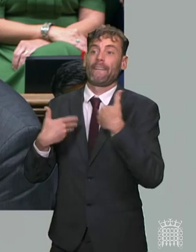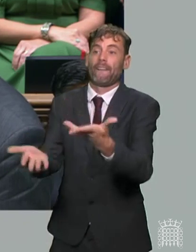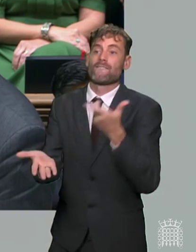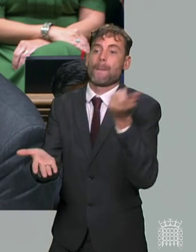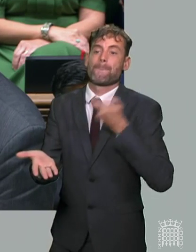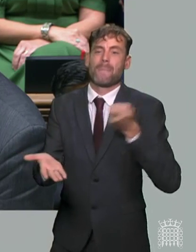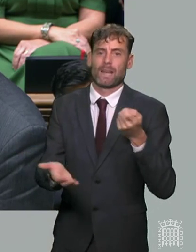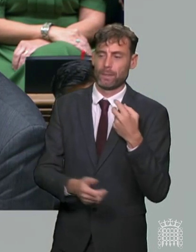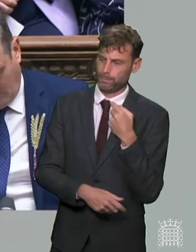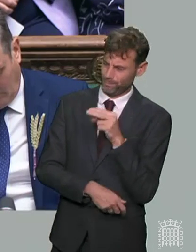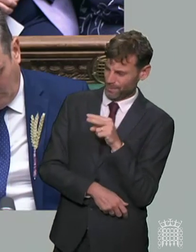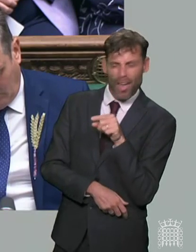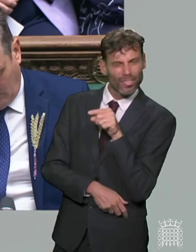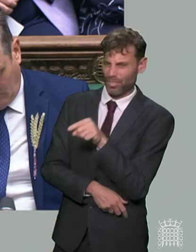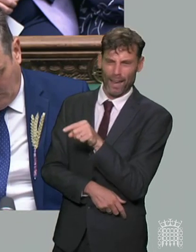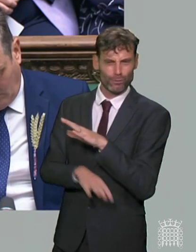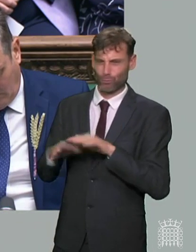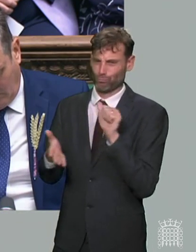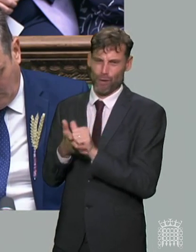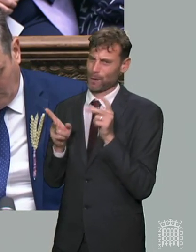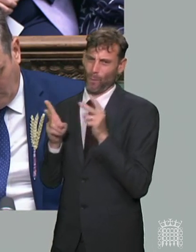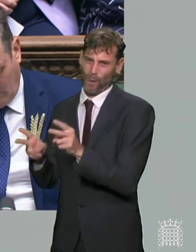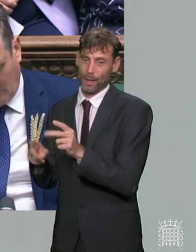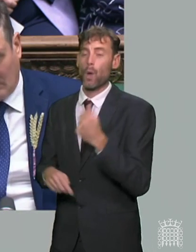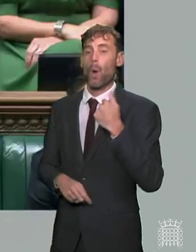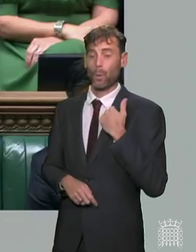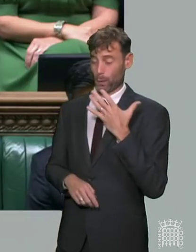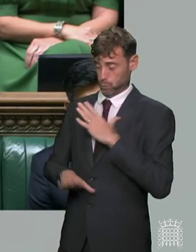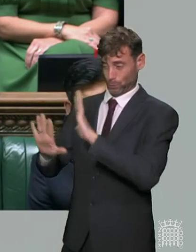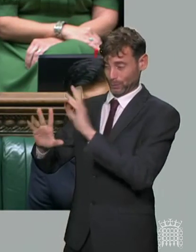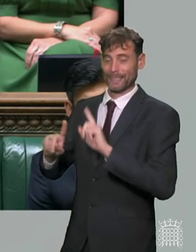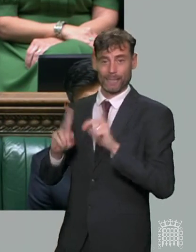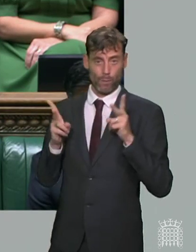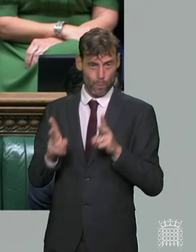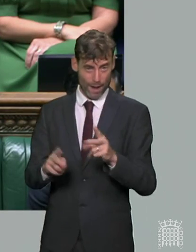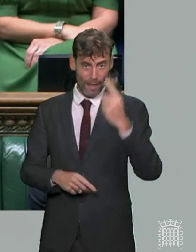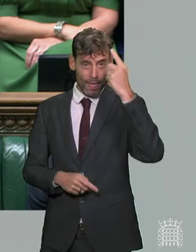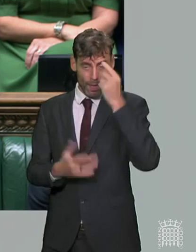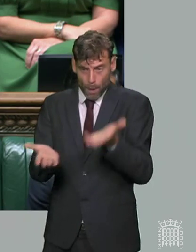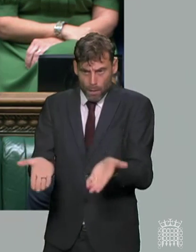We do not think that that is the right way. We want to encourage high wages and high skills.